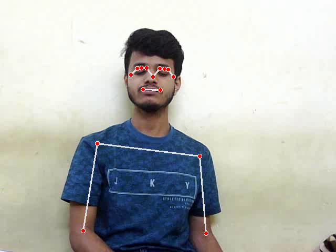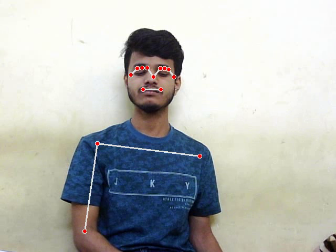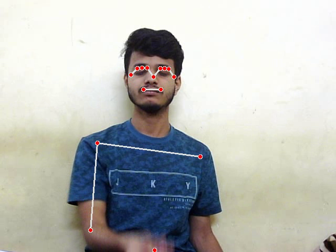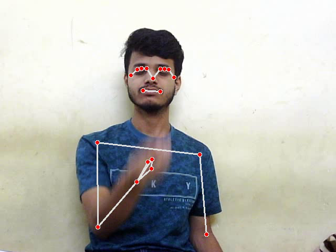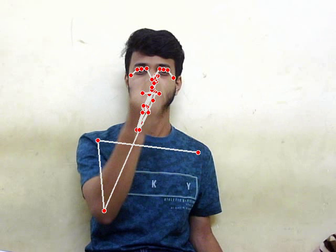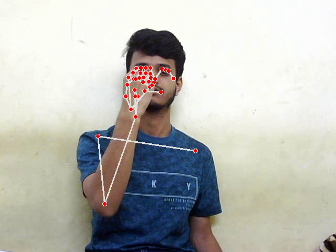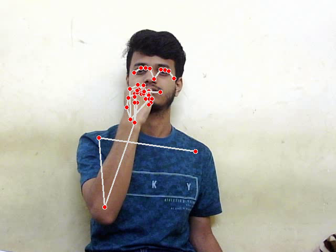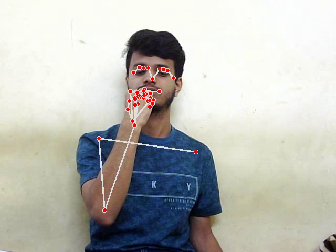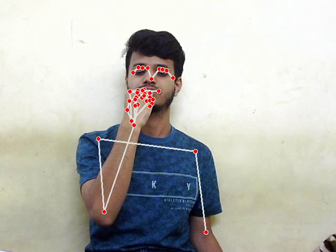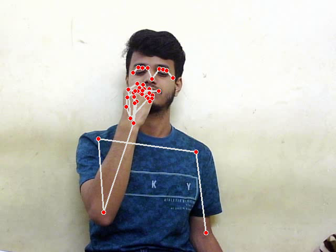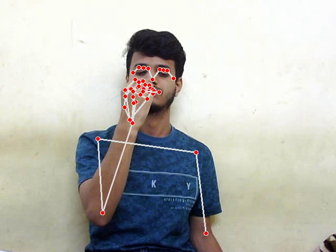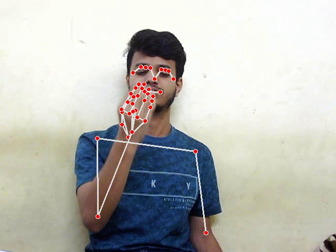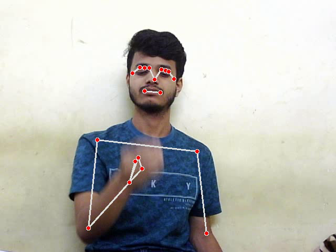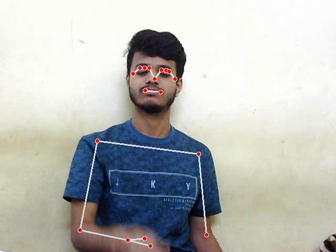eat